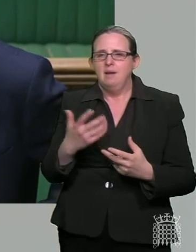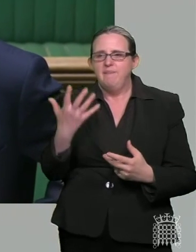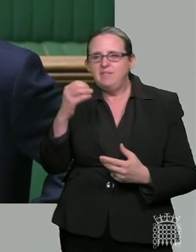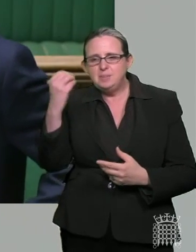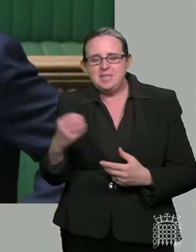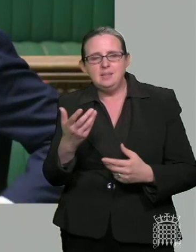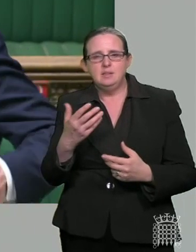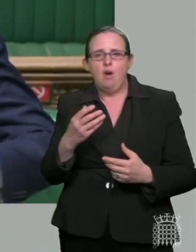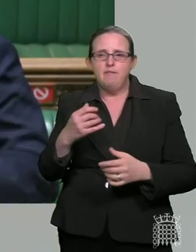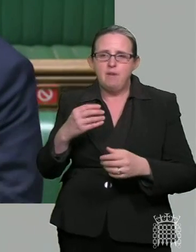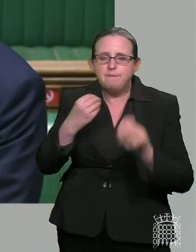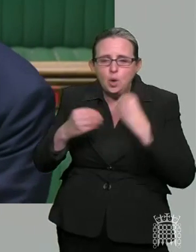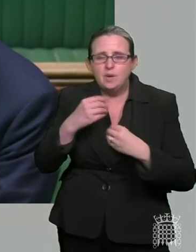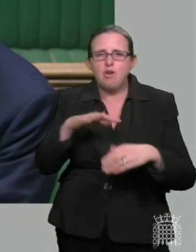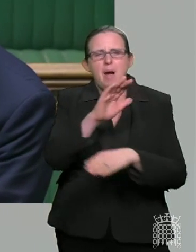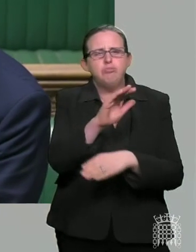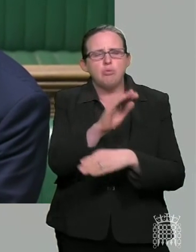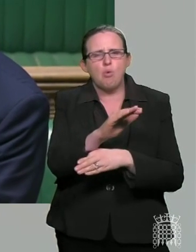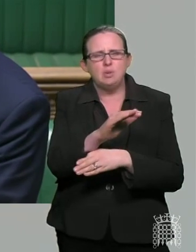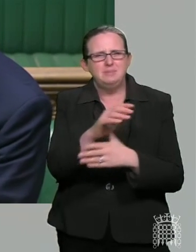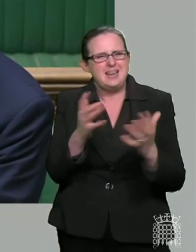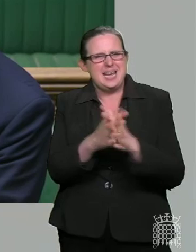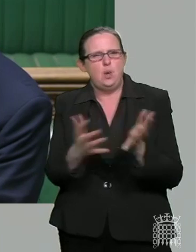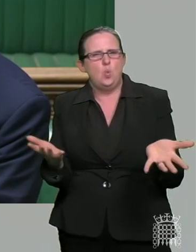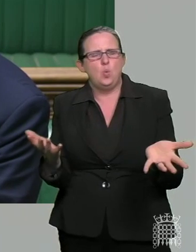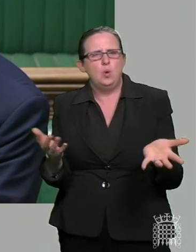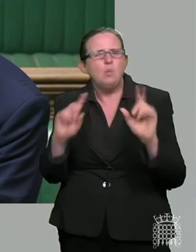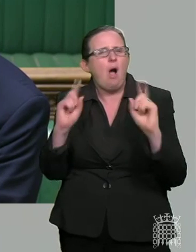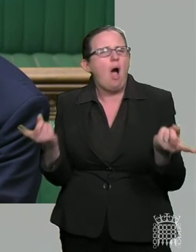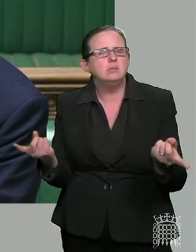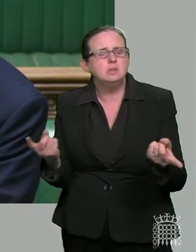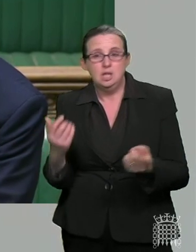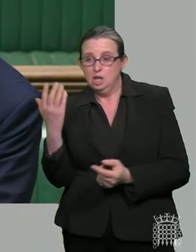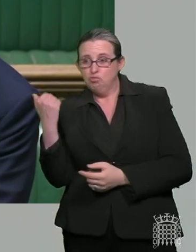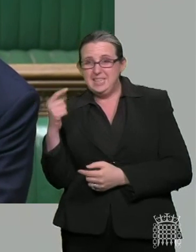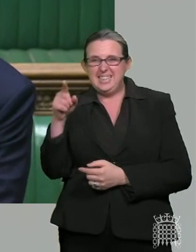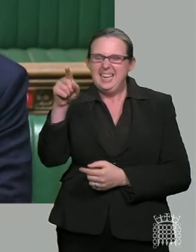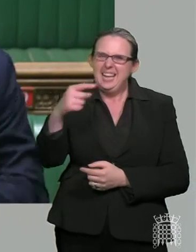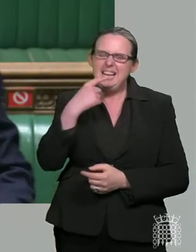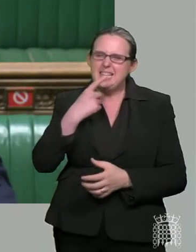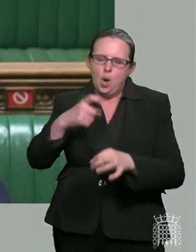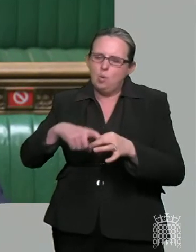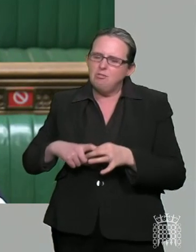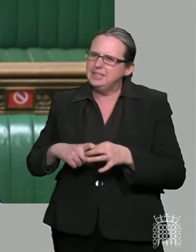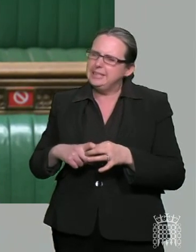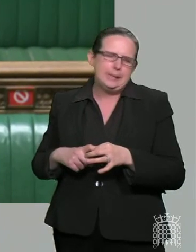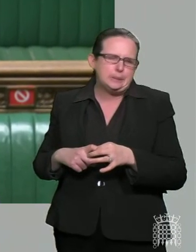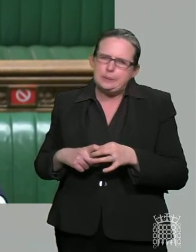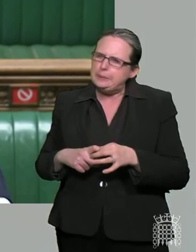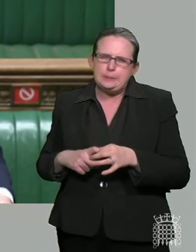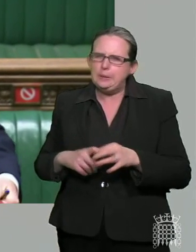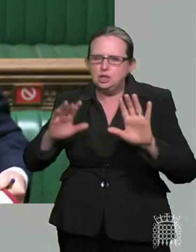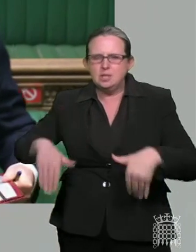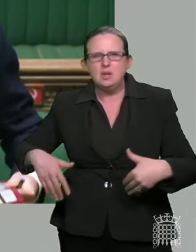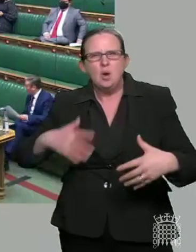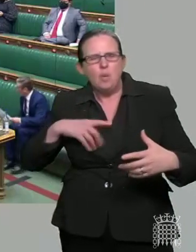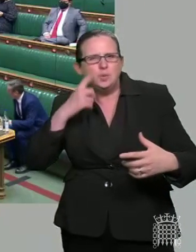It was only recently that the Leader of the Opposition was saying that quarantine was a “blunt instrument” and he would rather see alternatives.